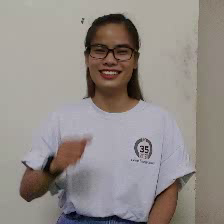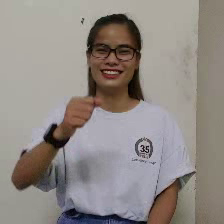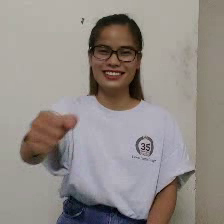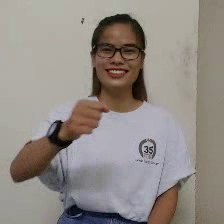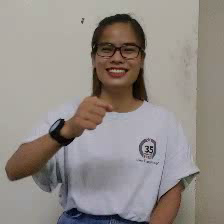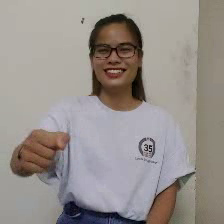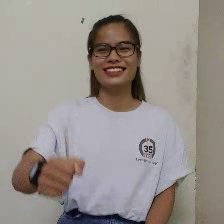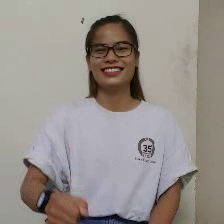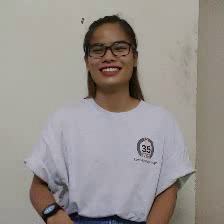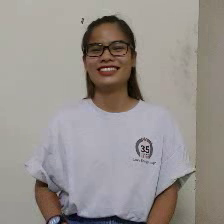Phỏng vấn